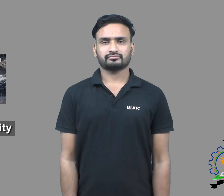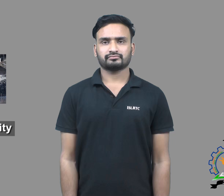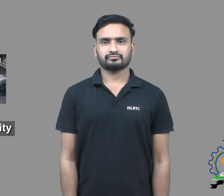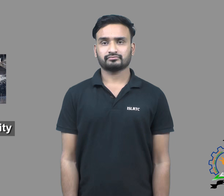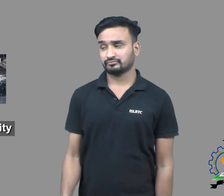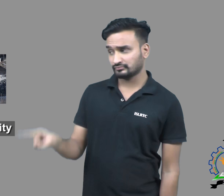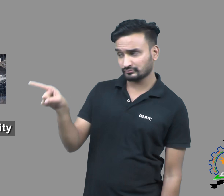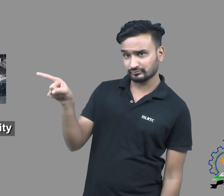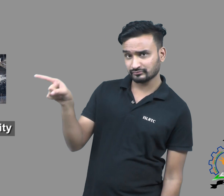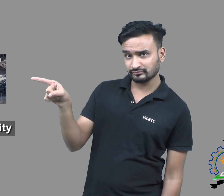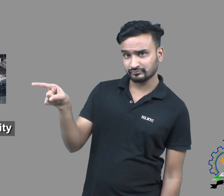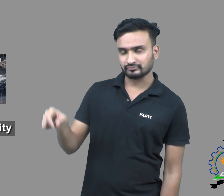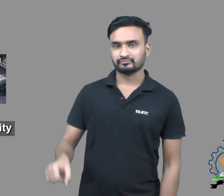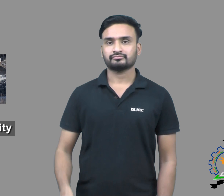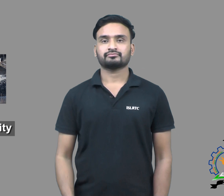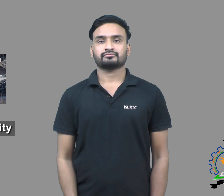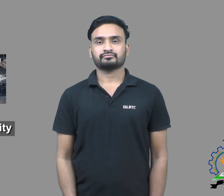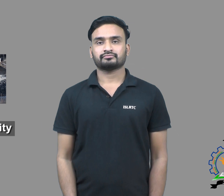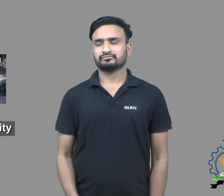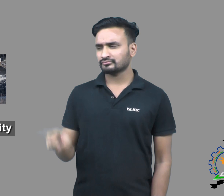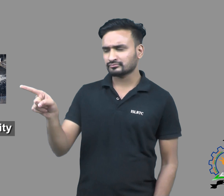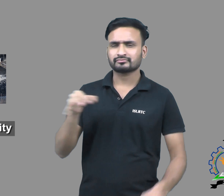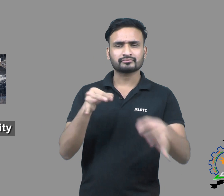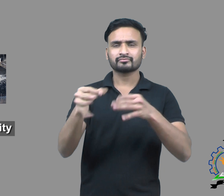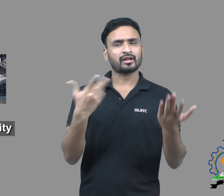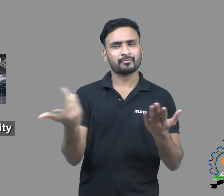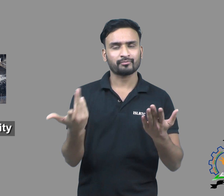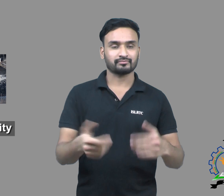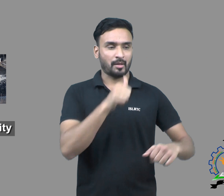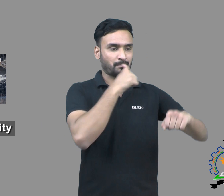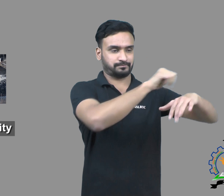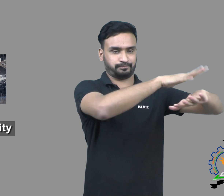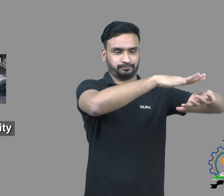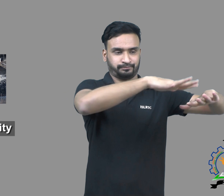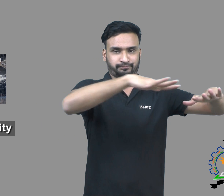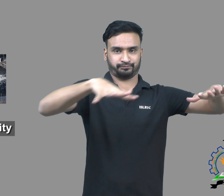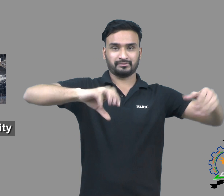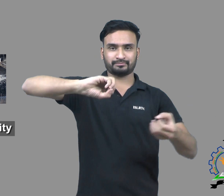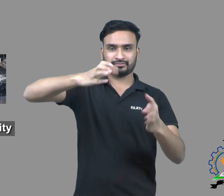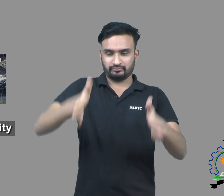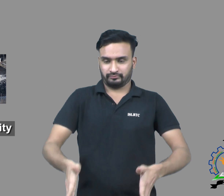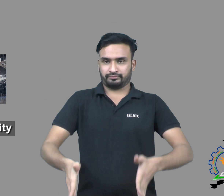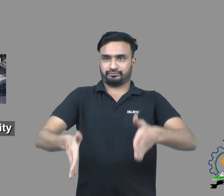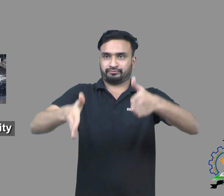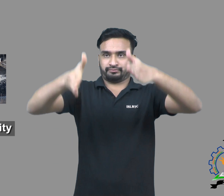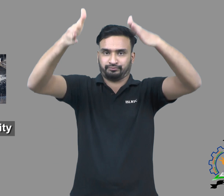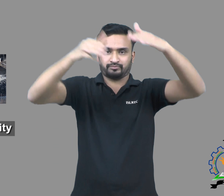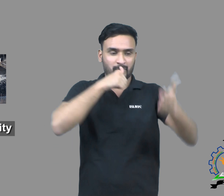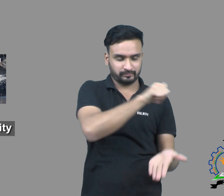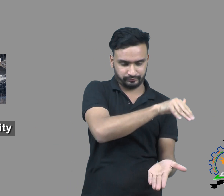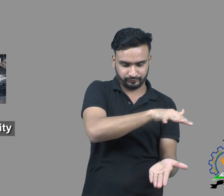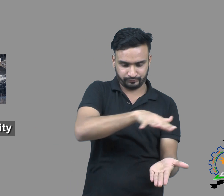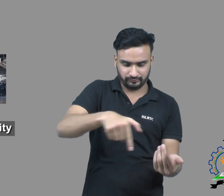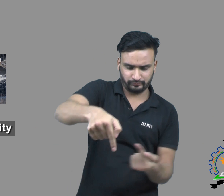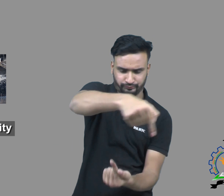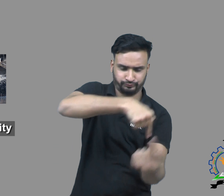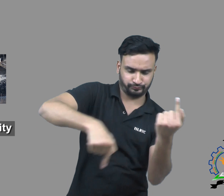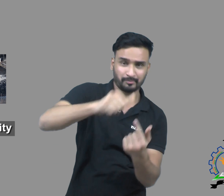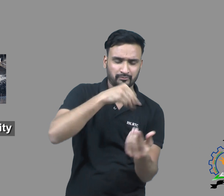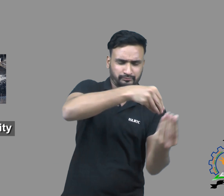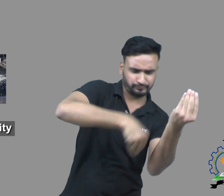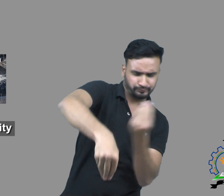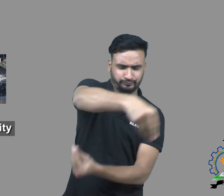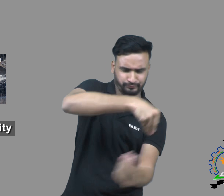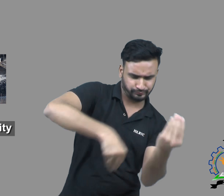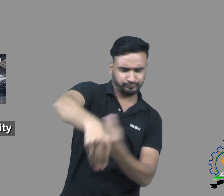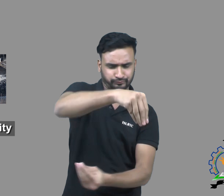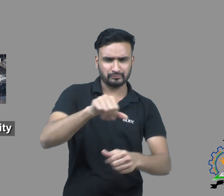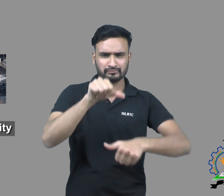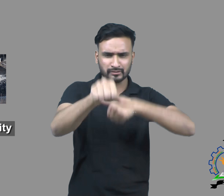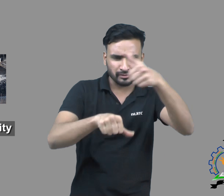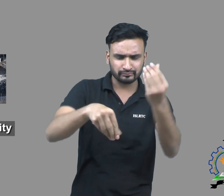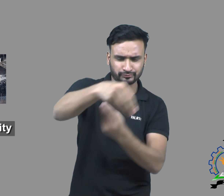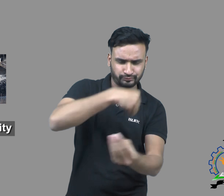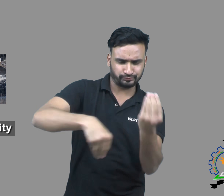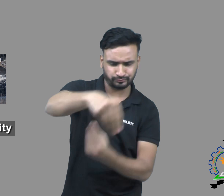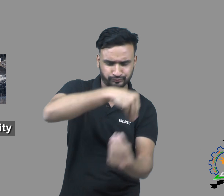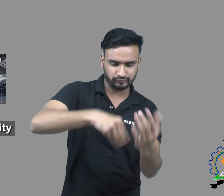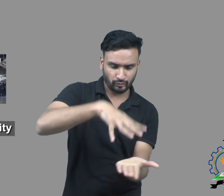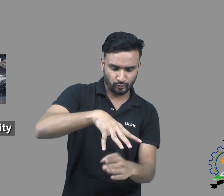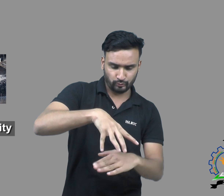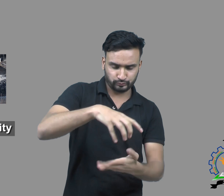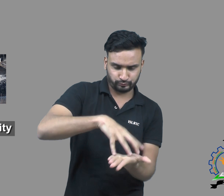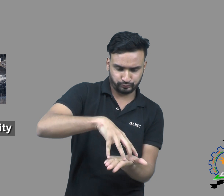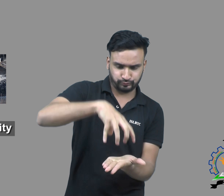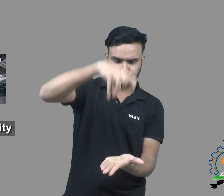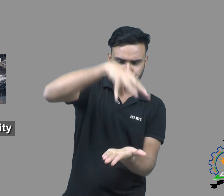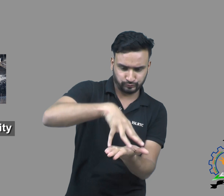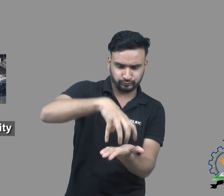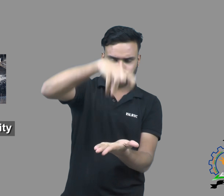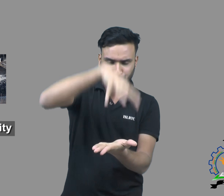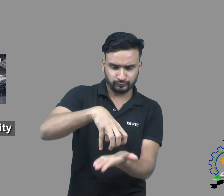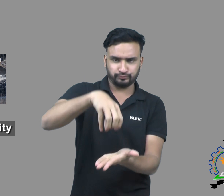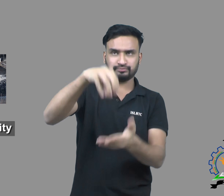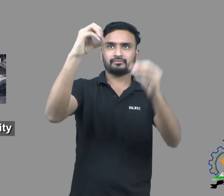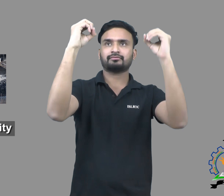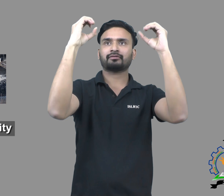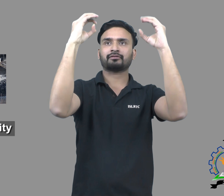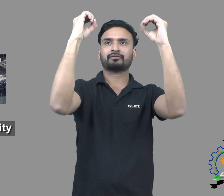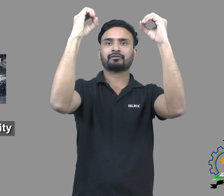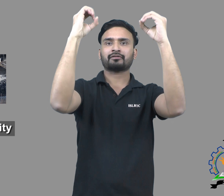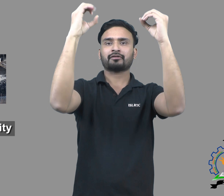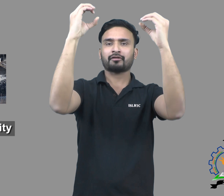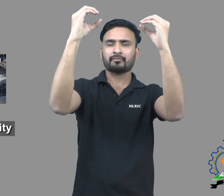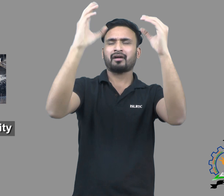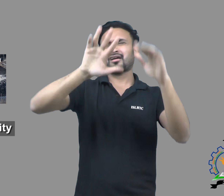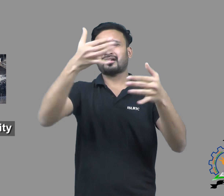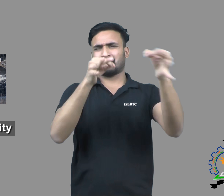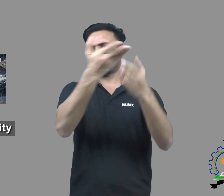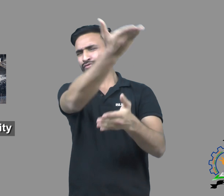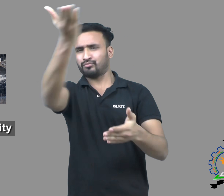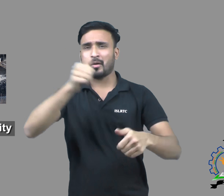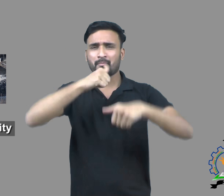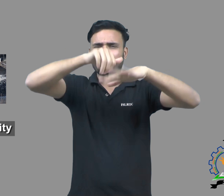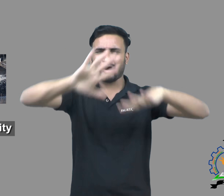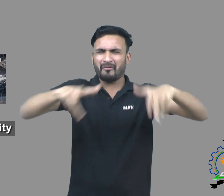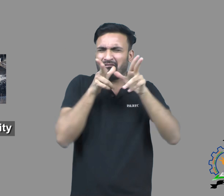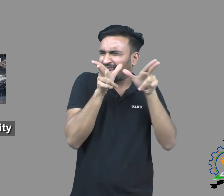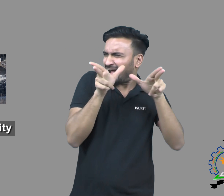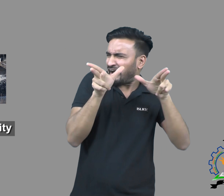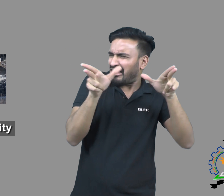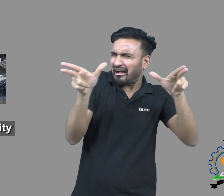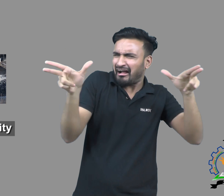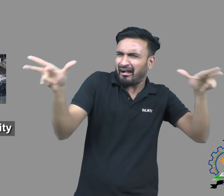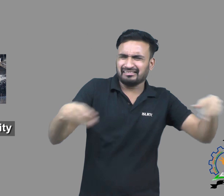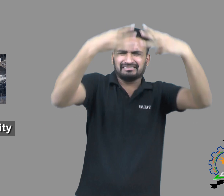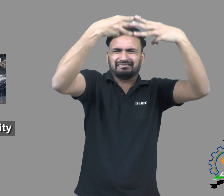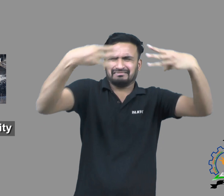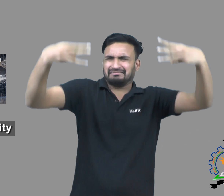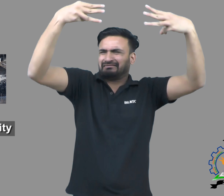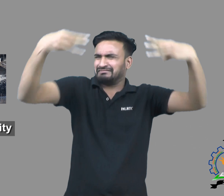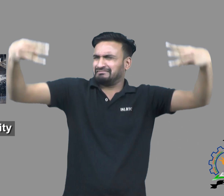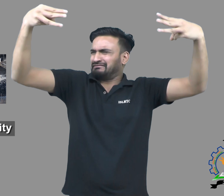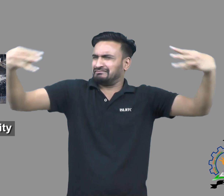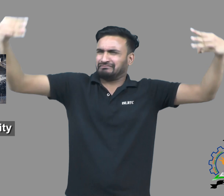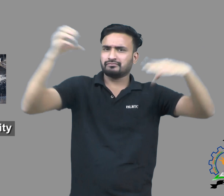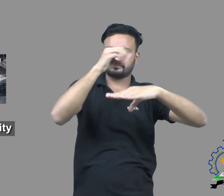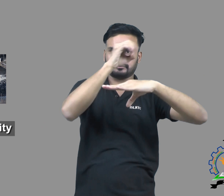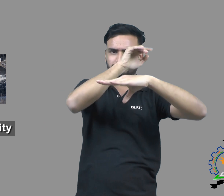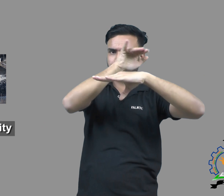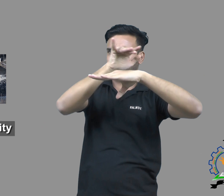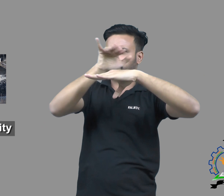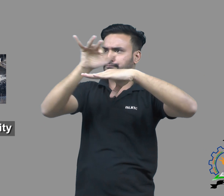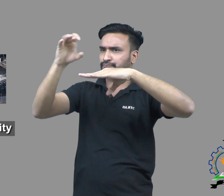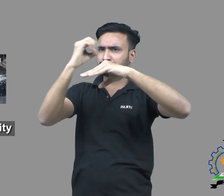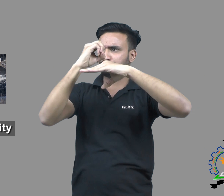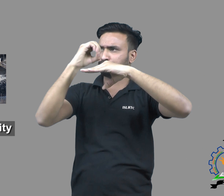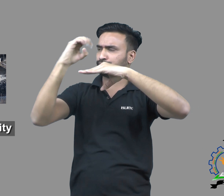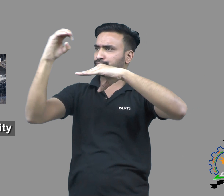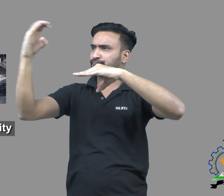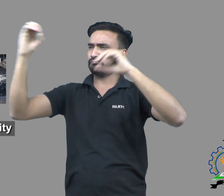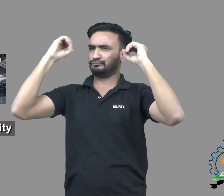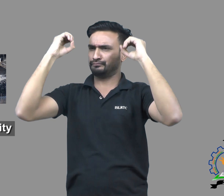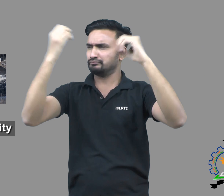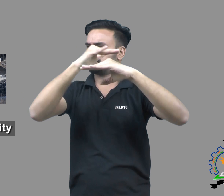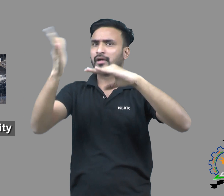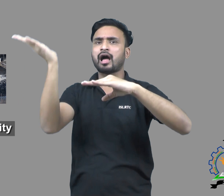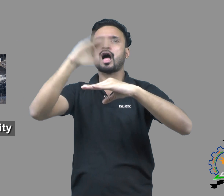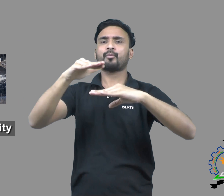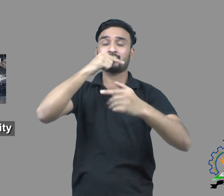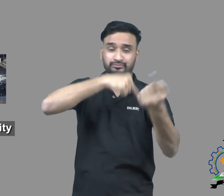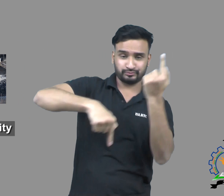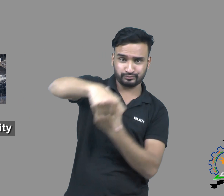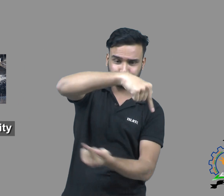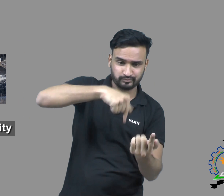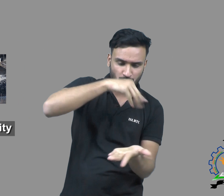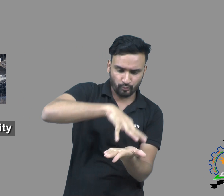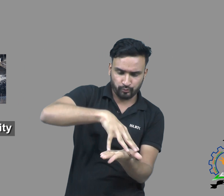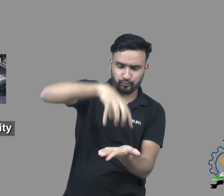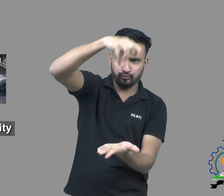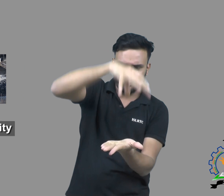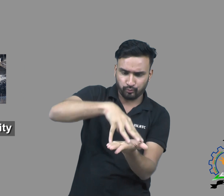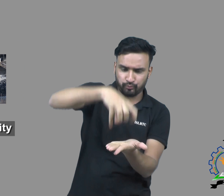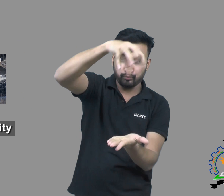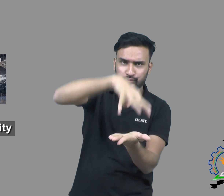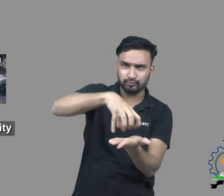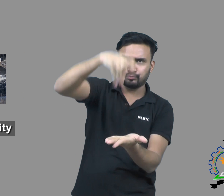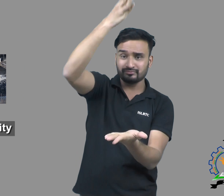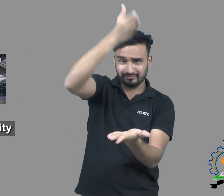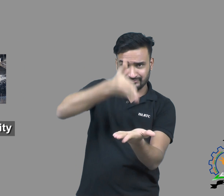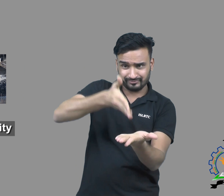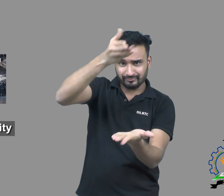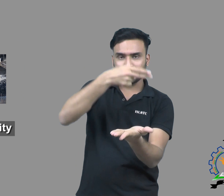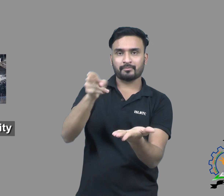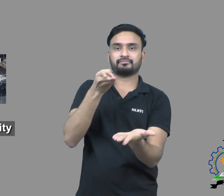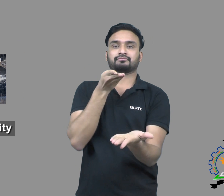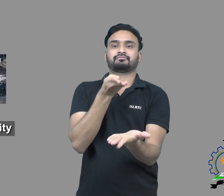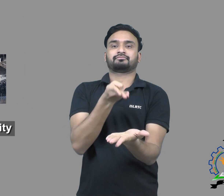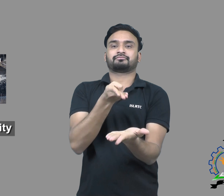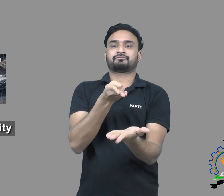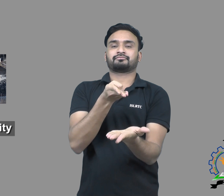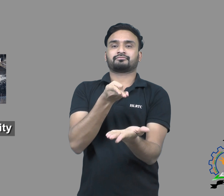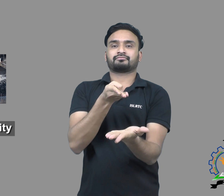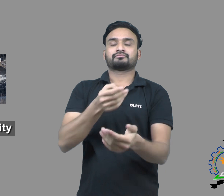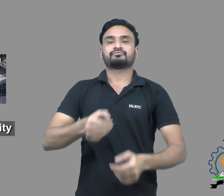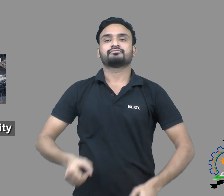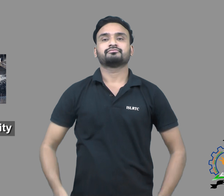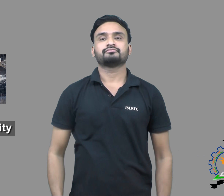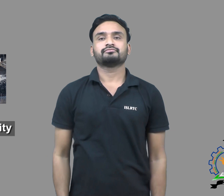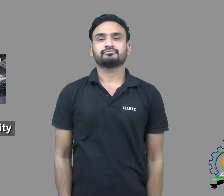Hydro Electricity